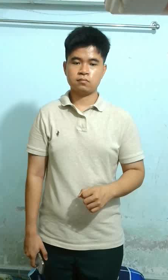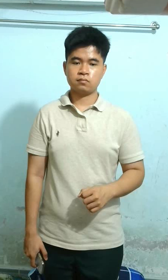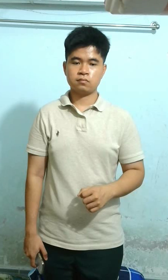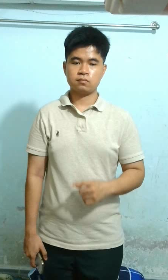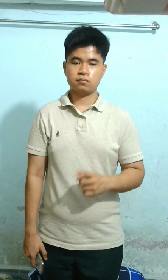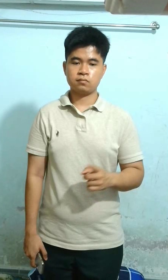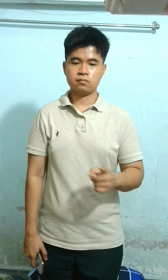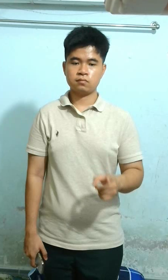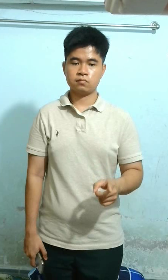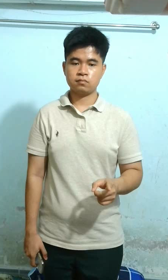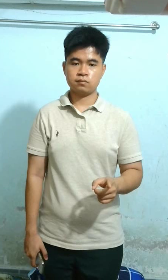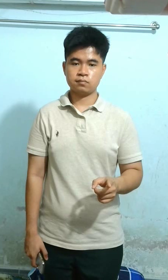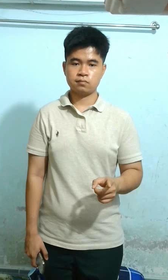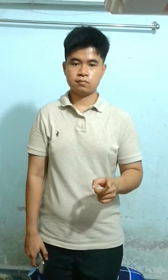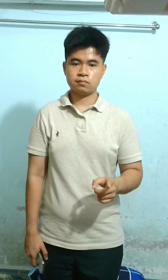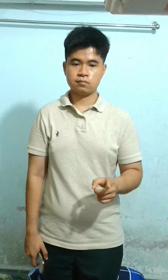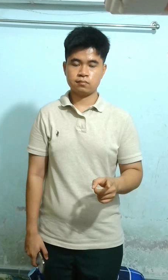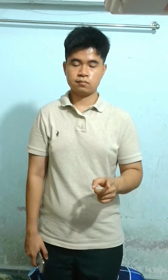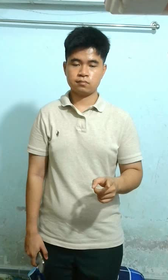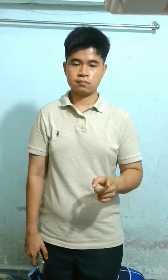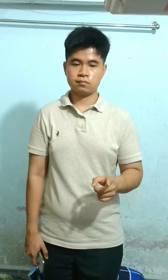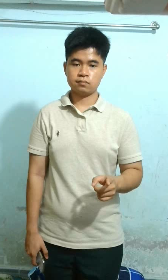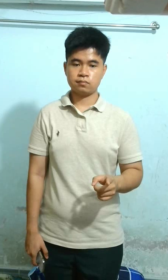ban